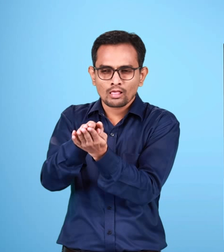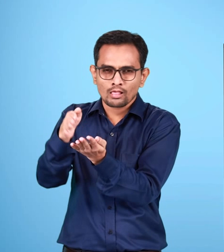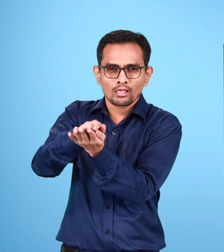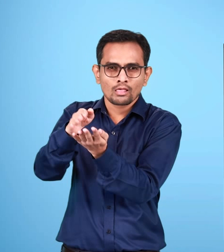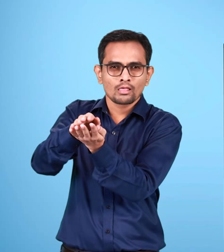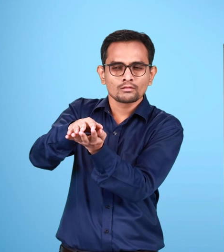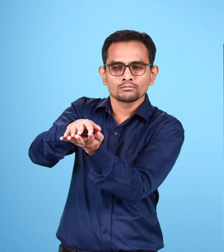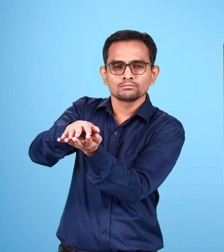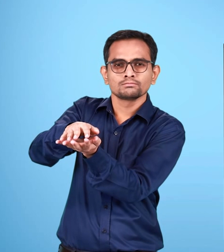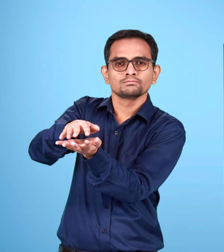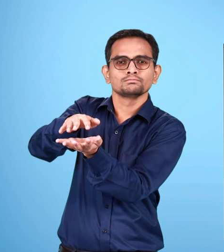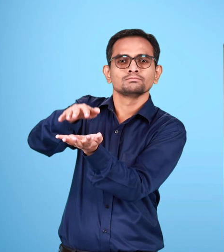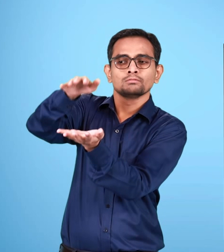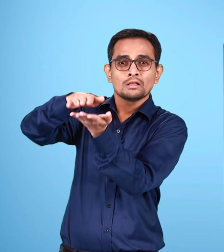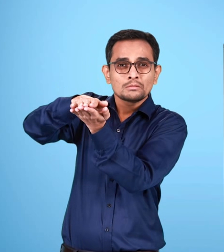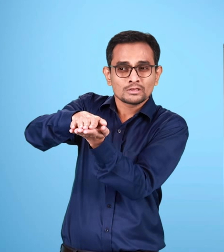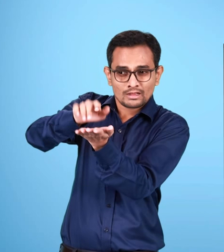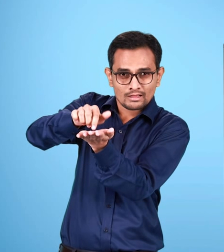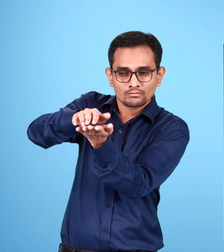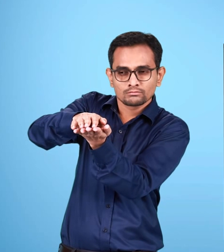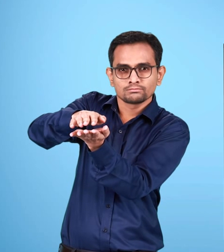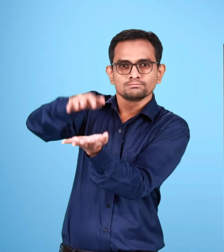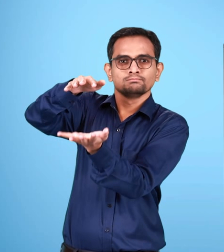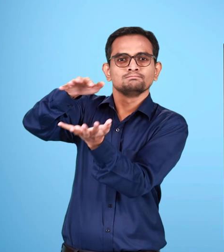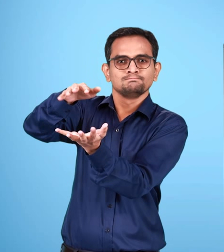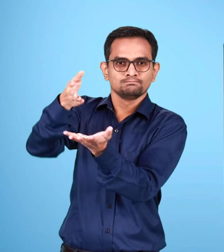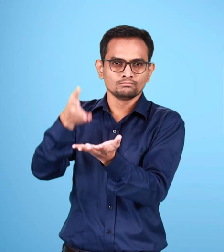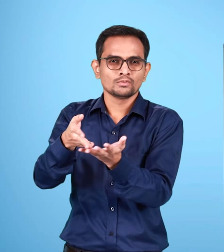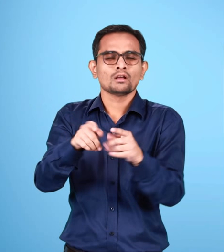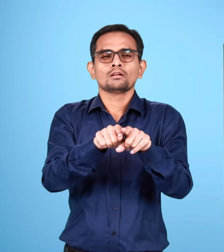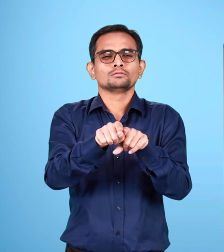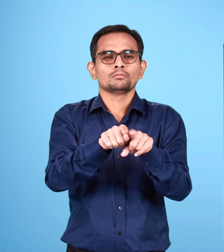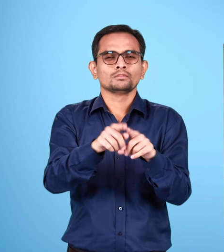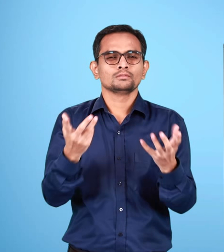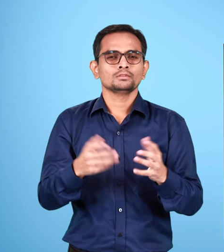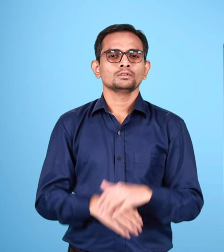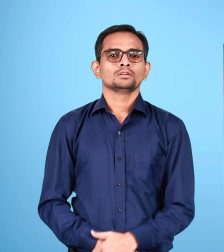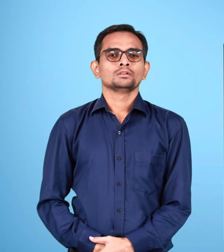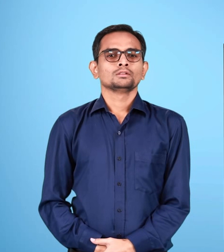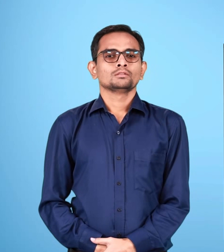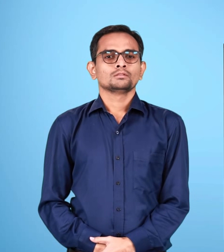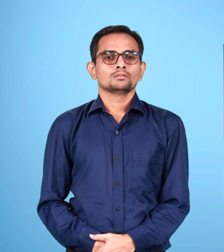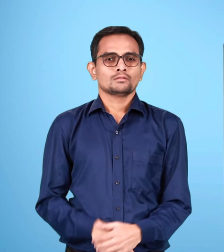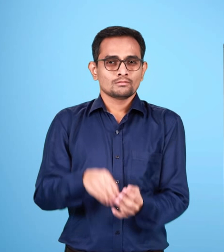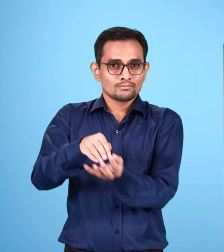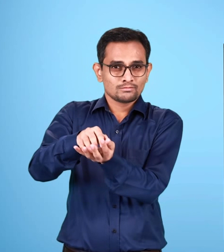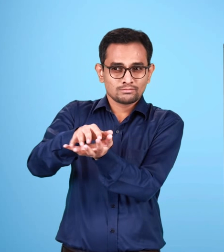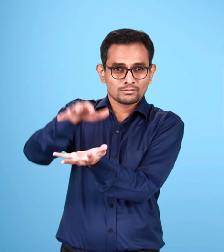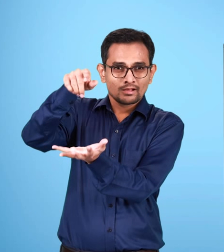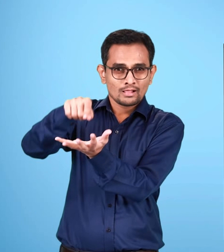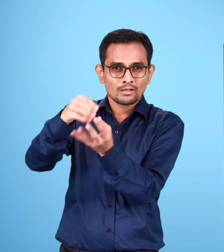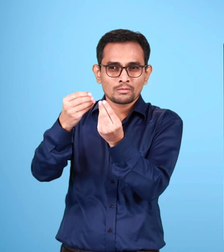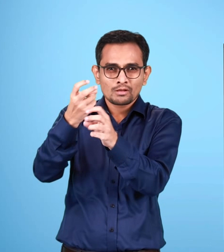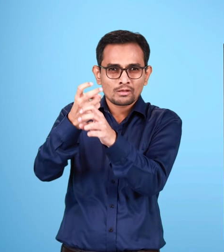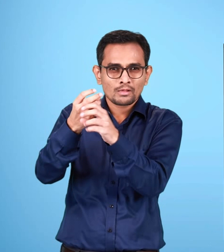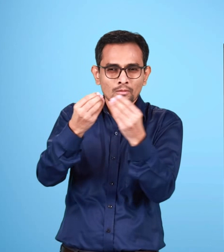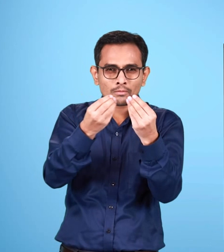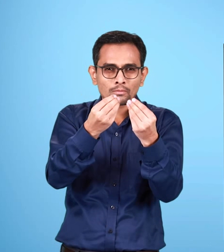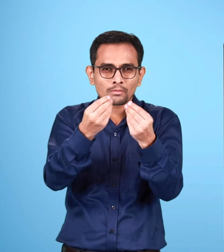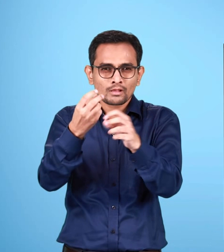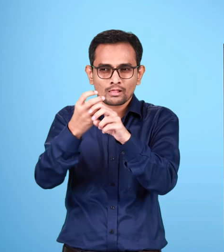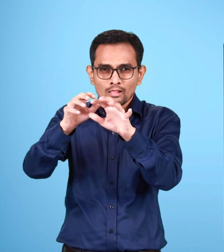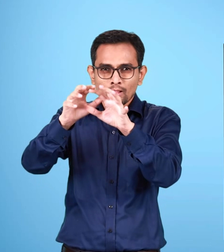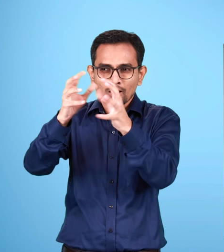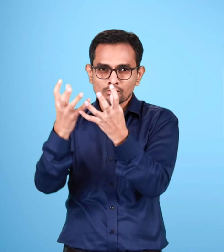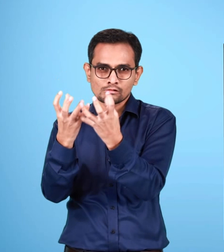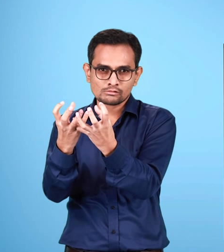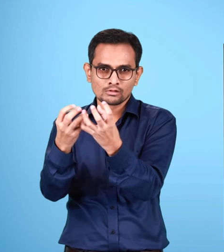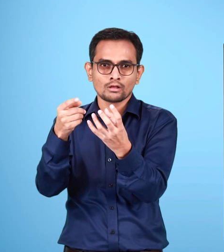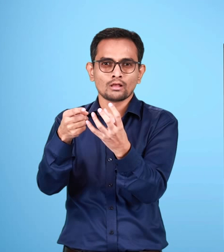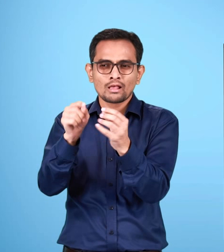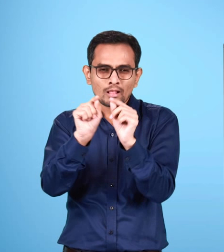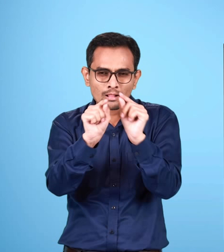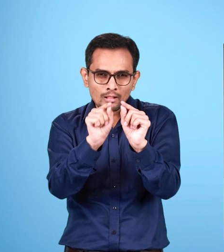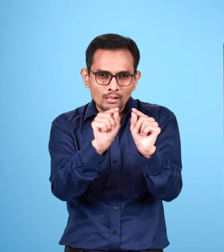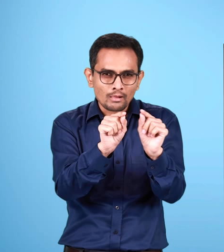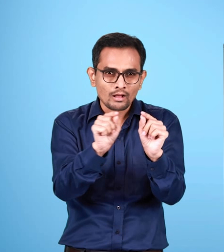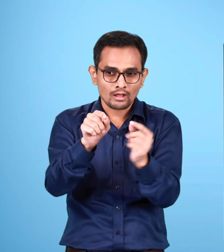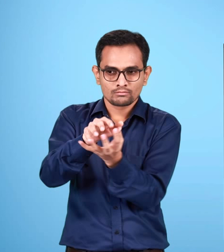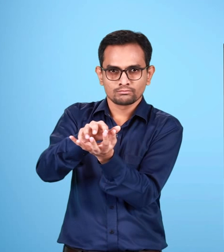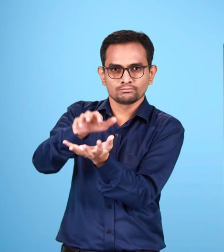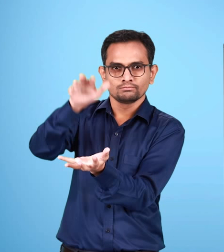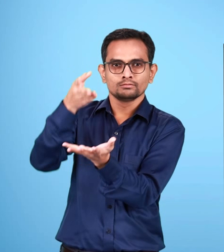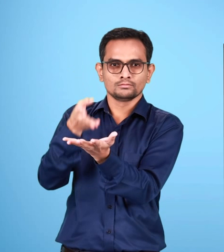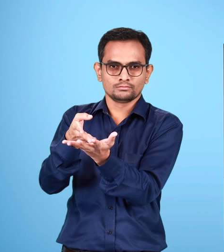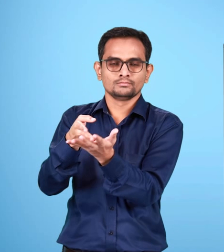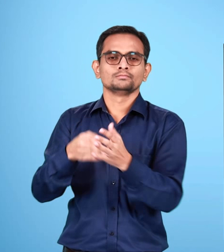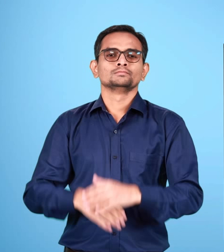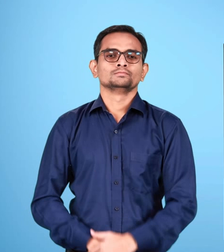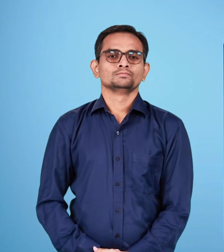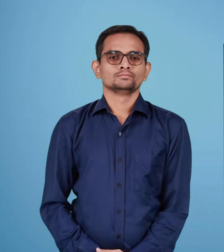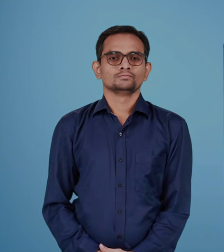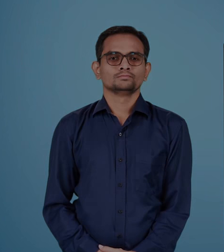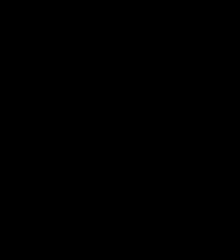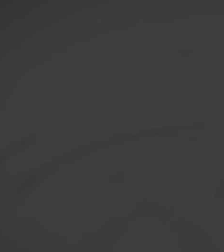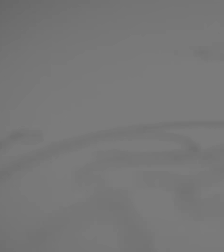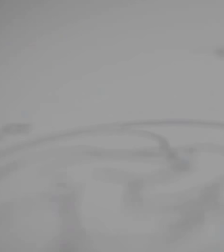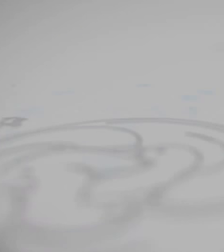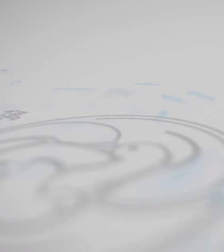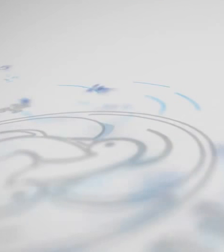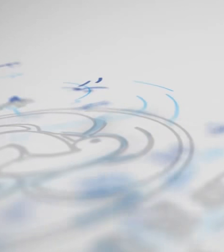and hardened to form layers of rocks called sedimentary rocks. For example, sandstone is made from grains of sand.